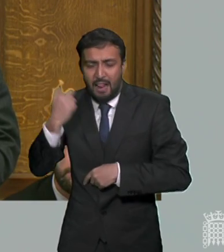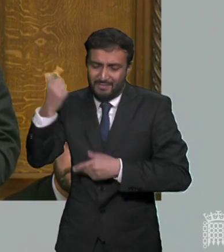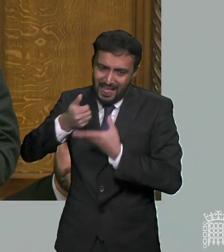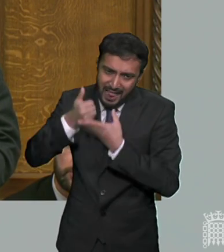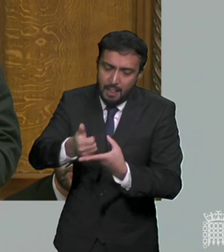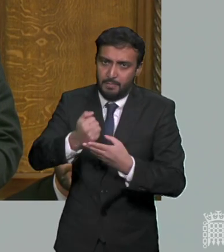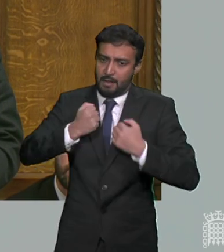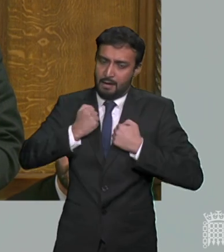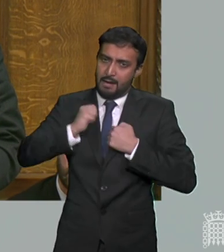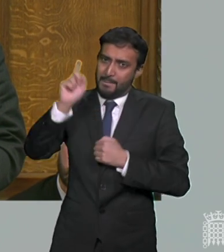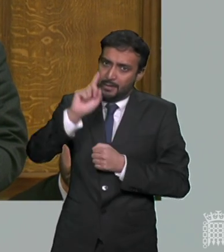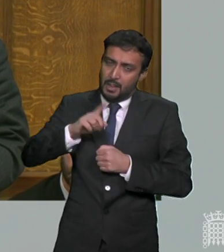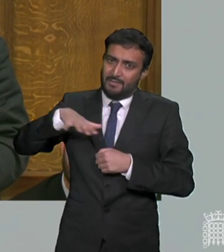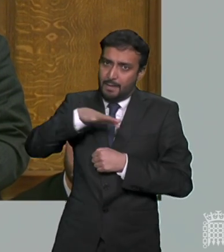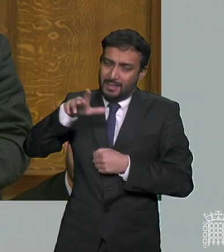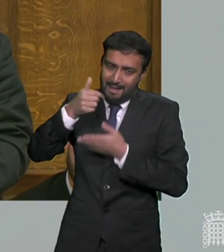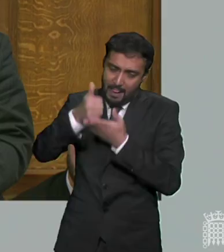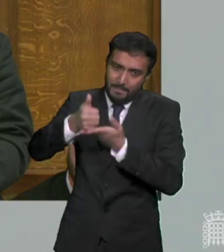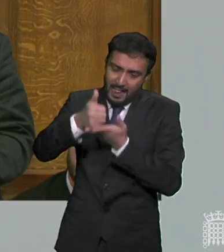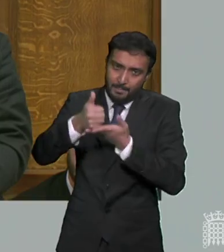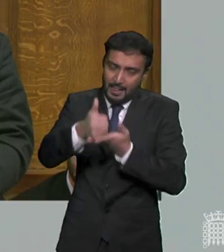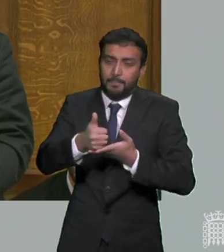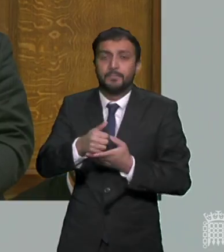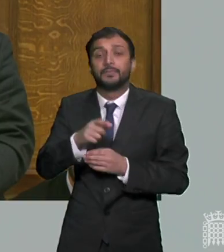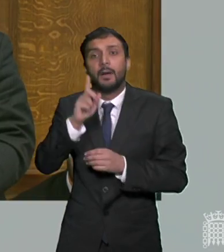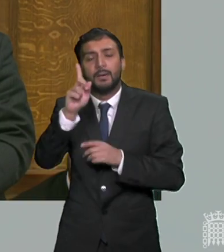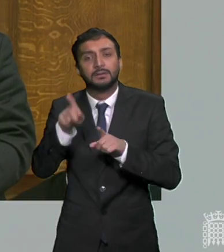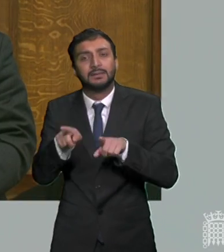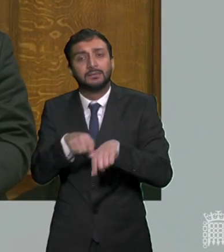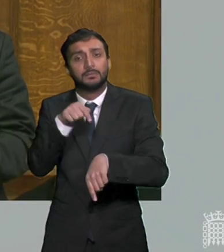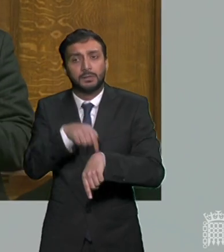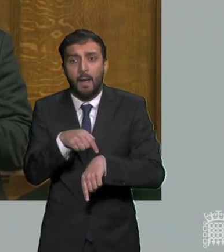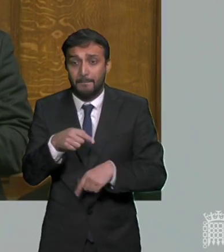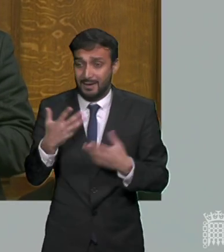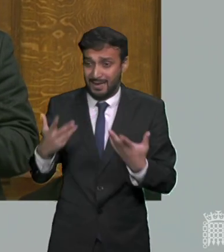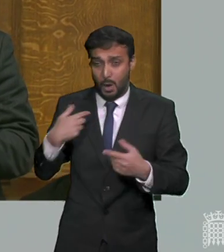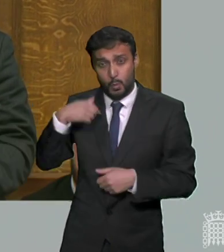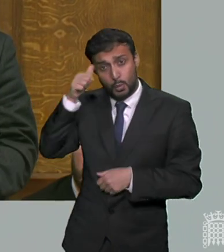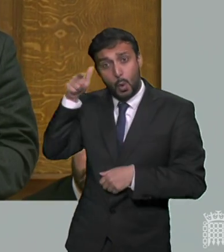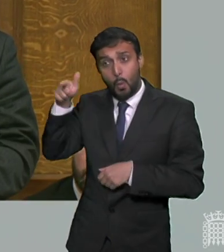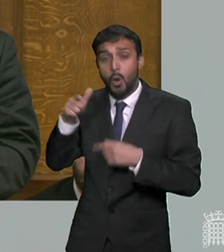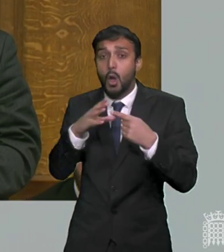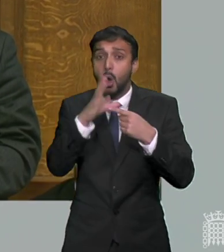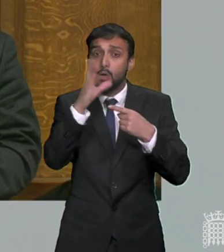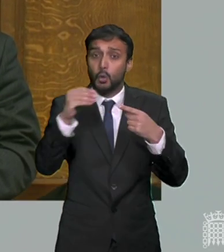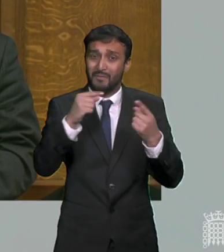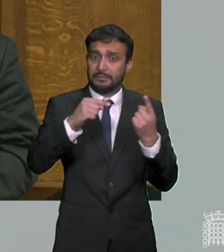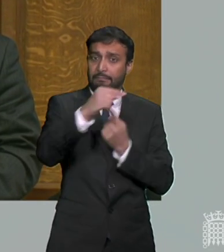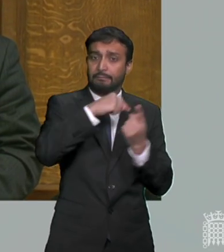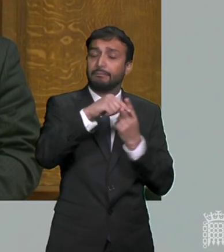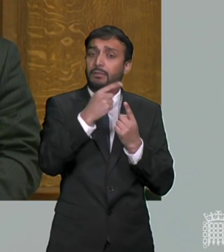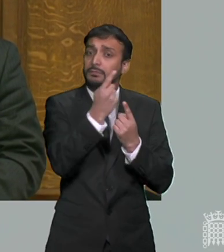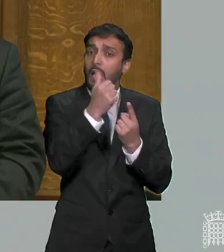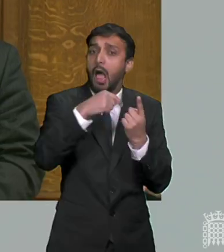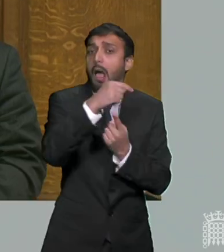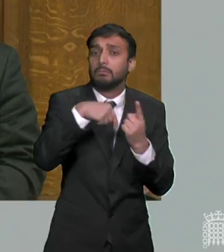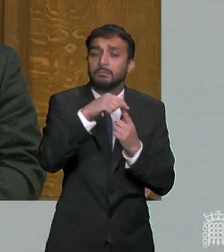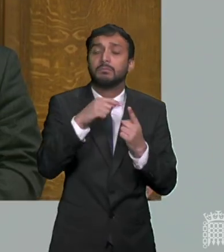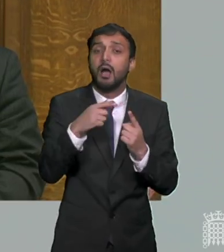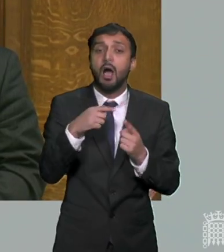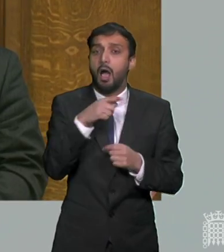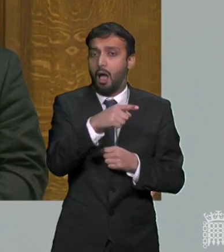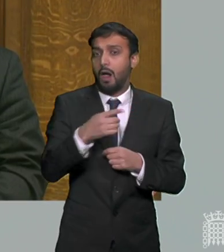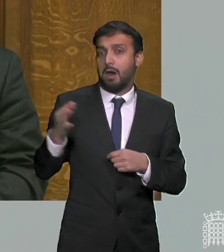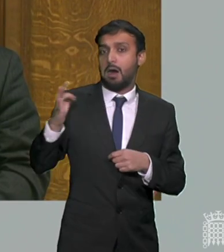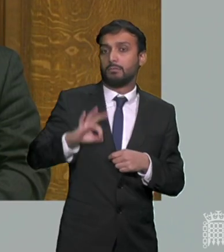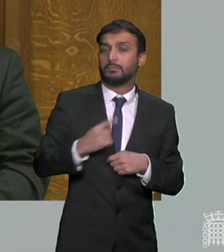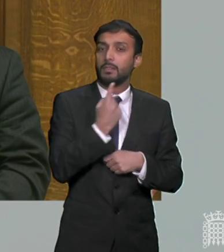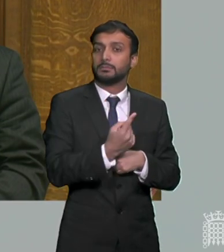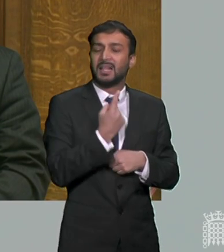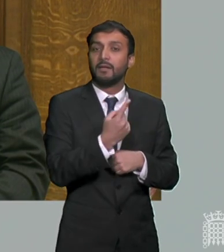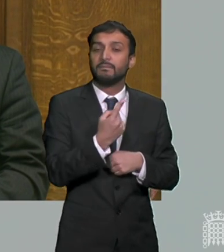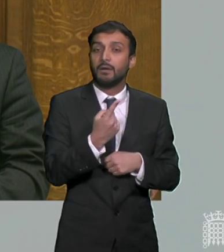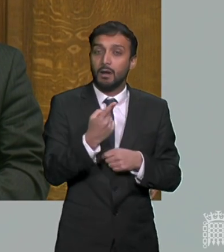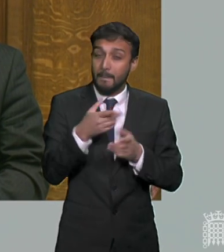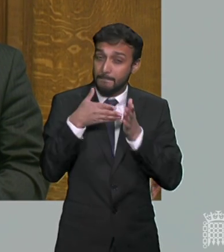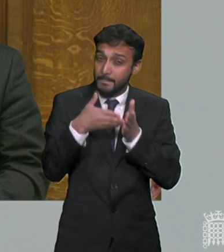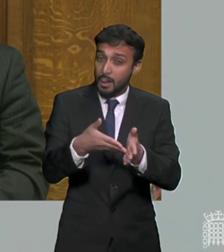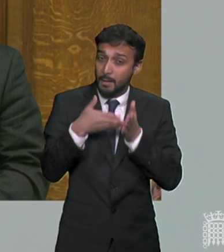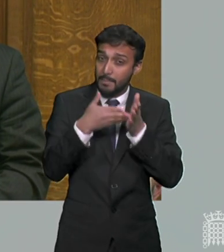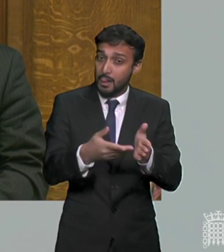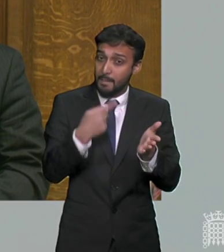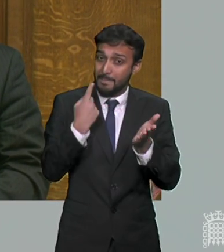We know now that, at the same time, Tory spivs were helping themselves—using their connections and covid—to millions of pounds of public money.